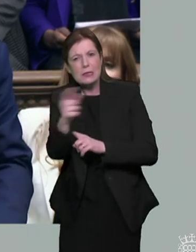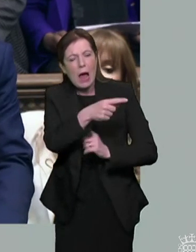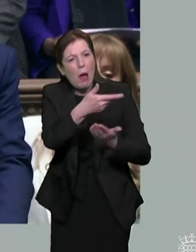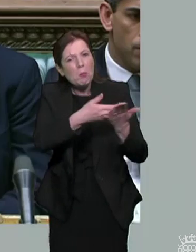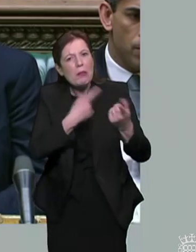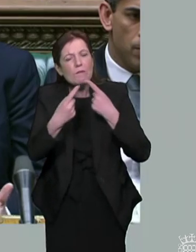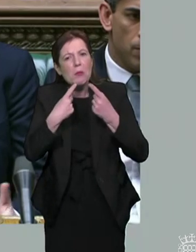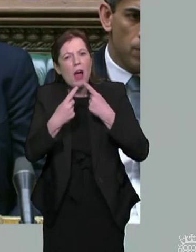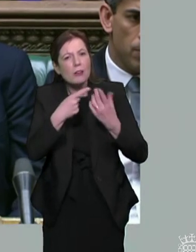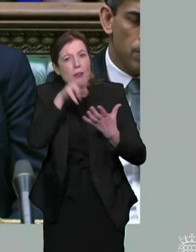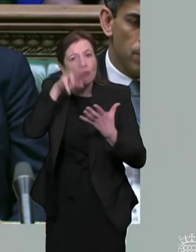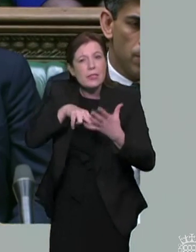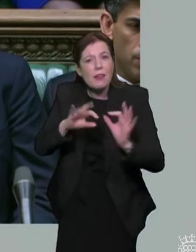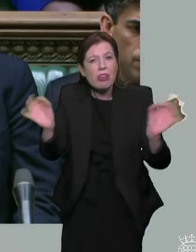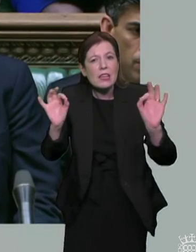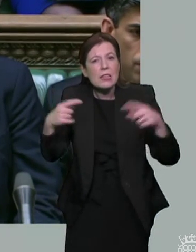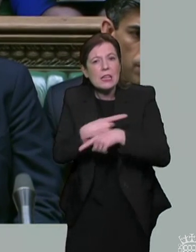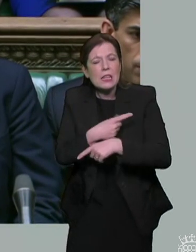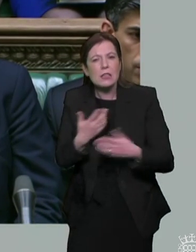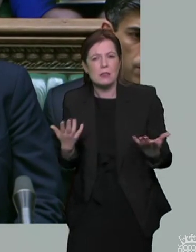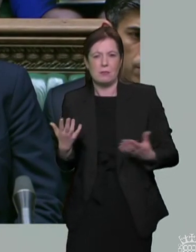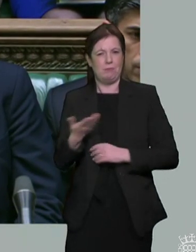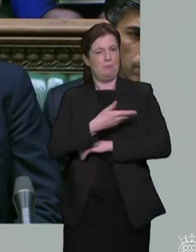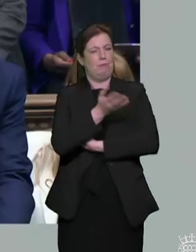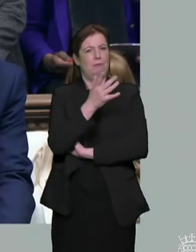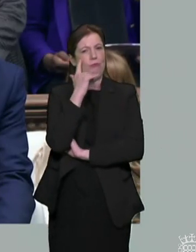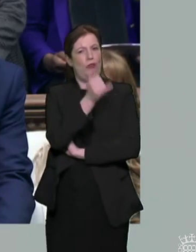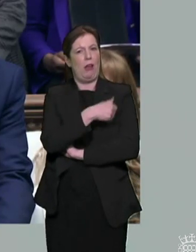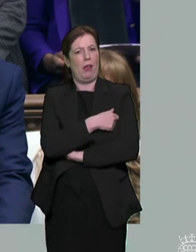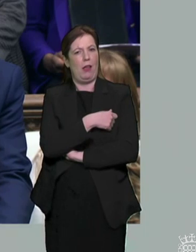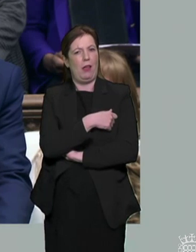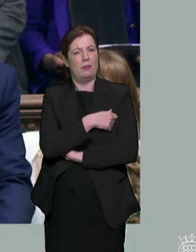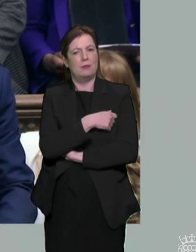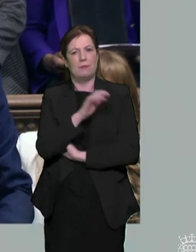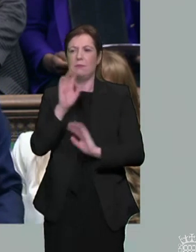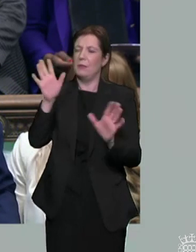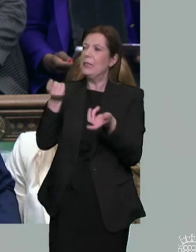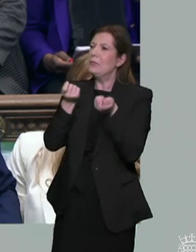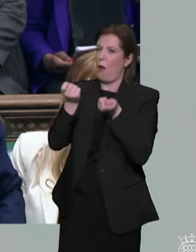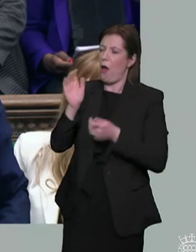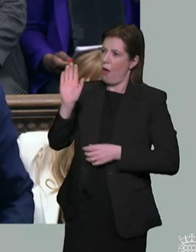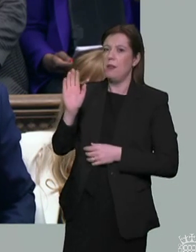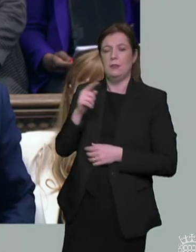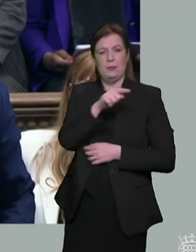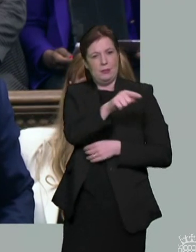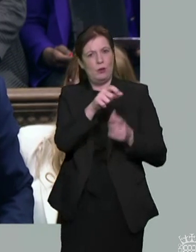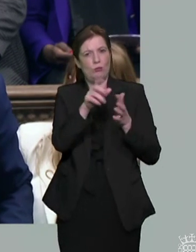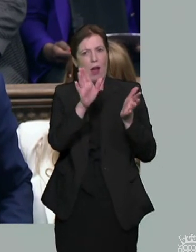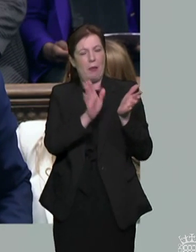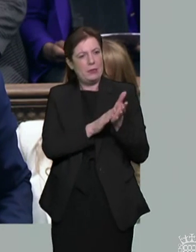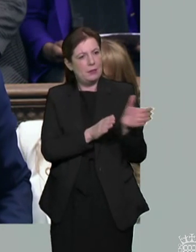Let us test his rhetoric.